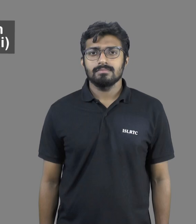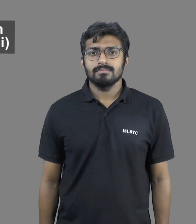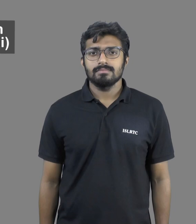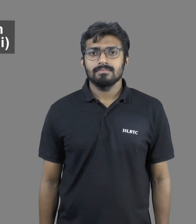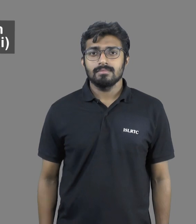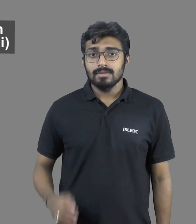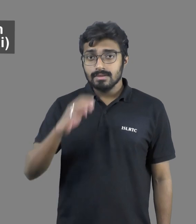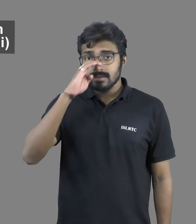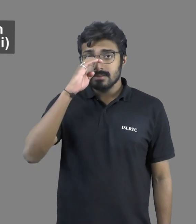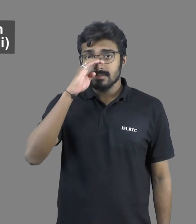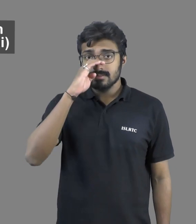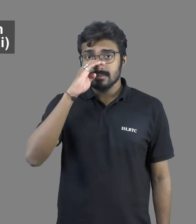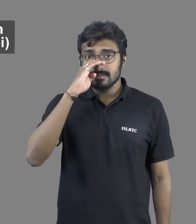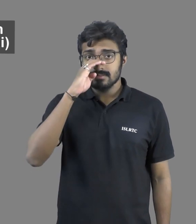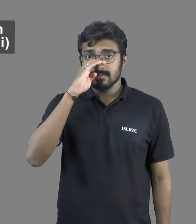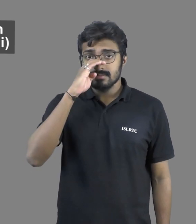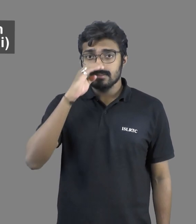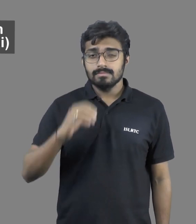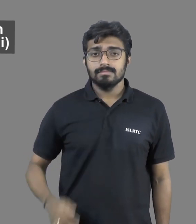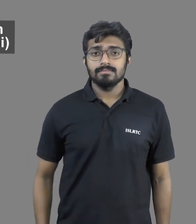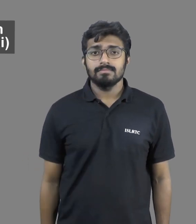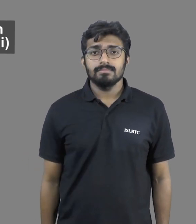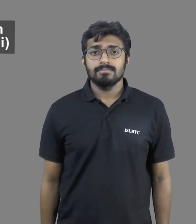English Mumbai